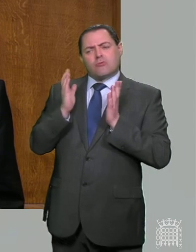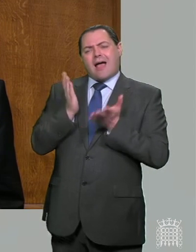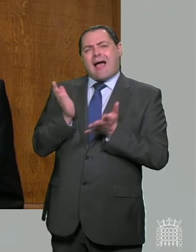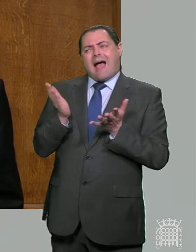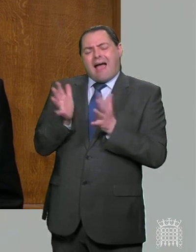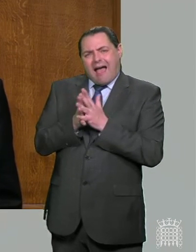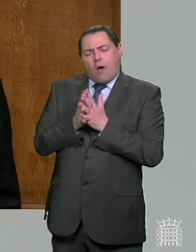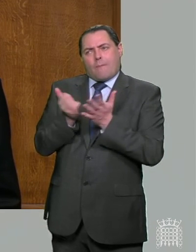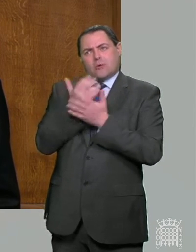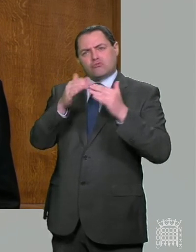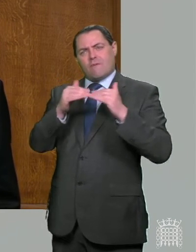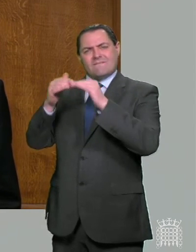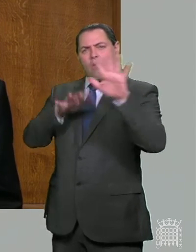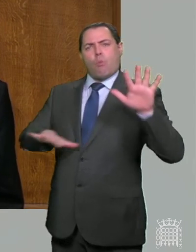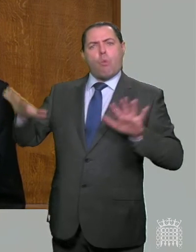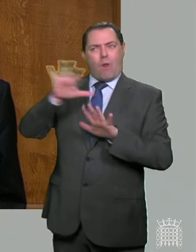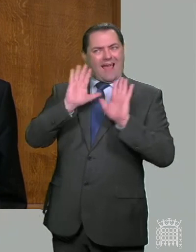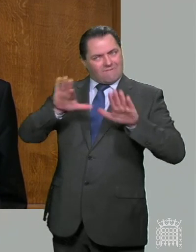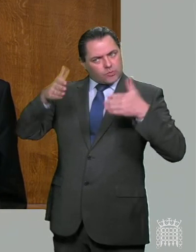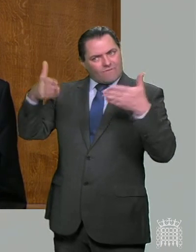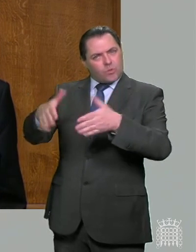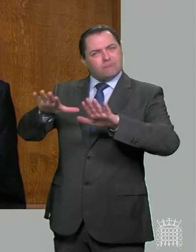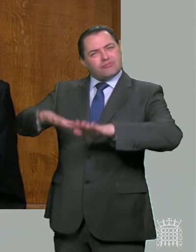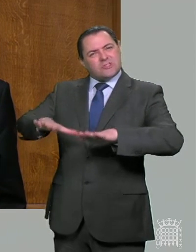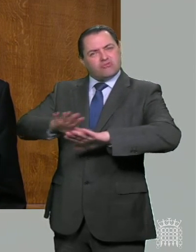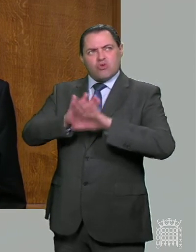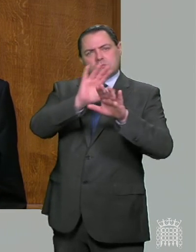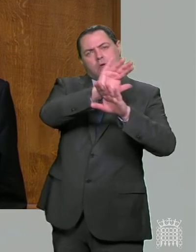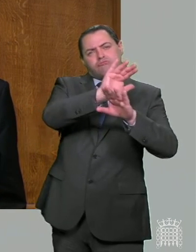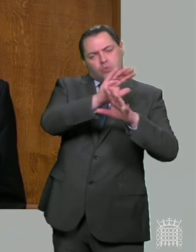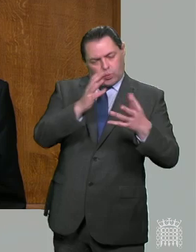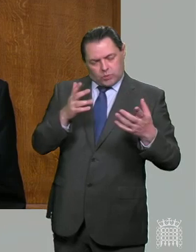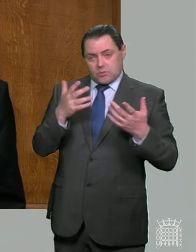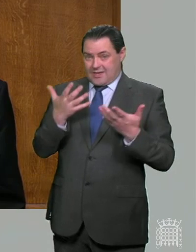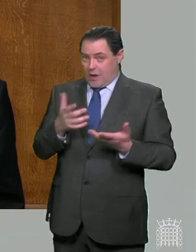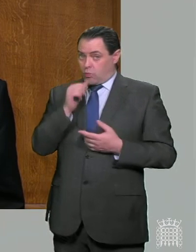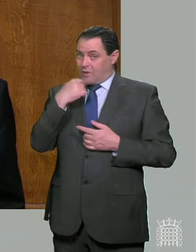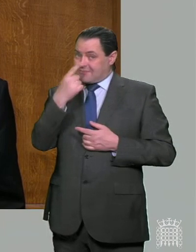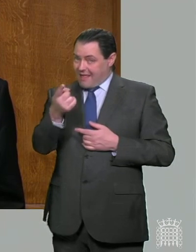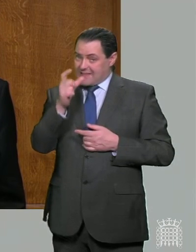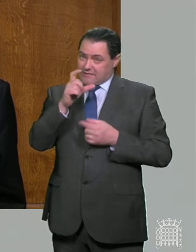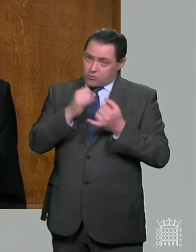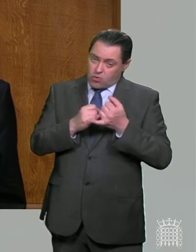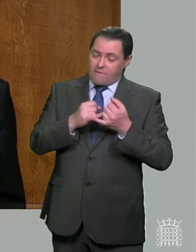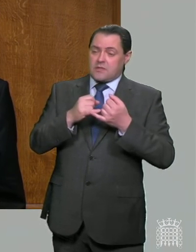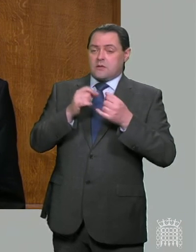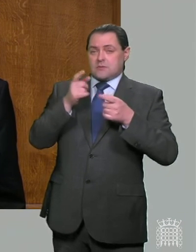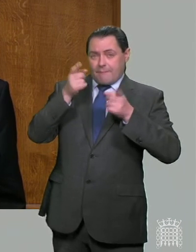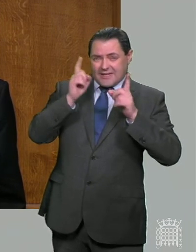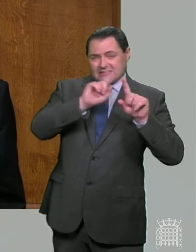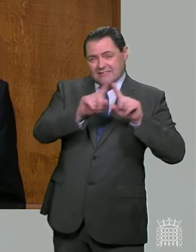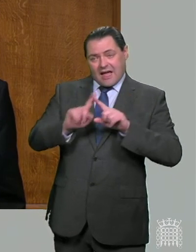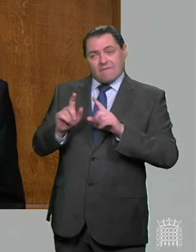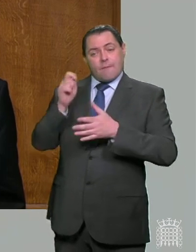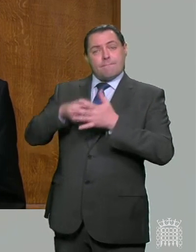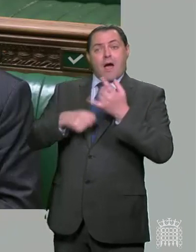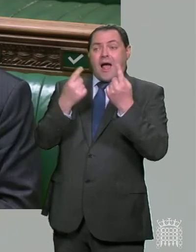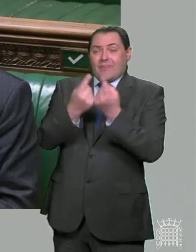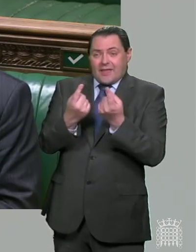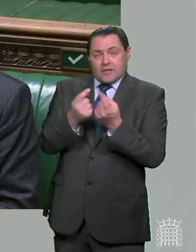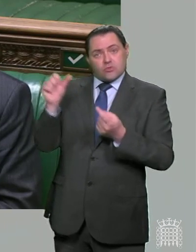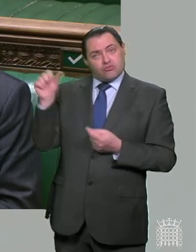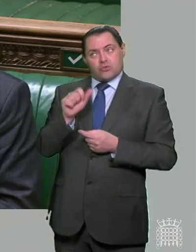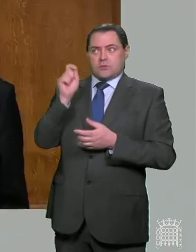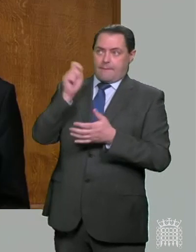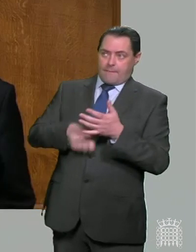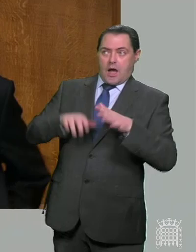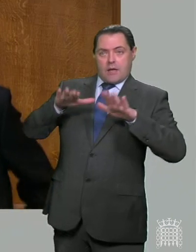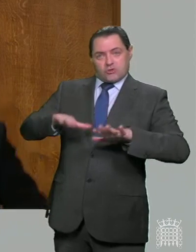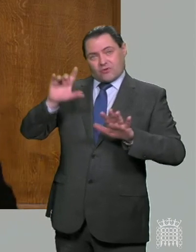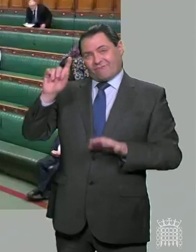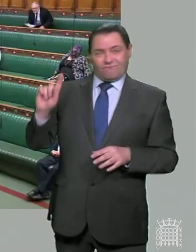So will the Prime Minister now instruct Government Ministers, civil servants and public bodies that when purchasing goods and services they must buy British first?